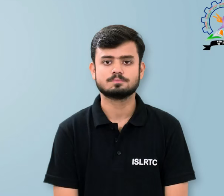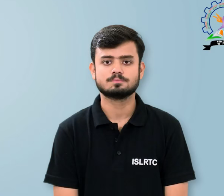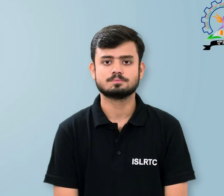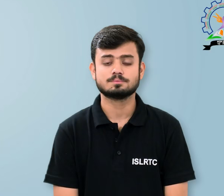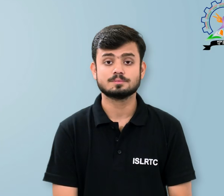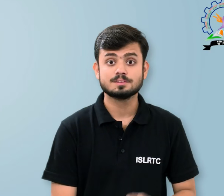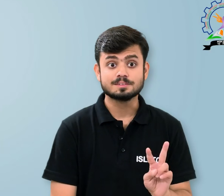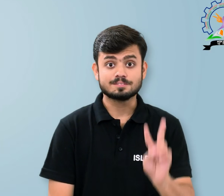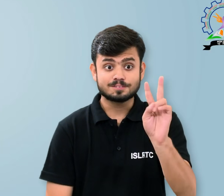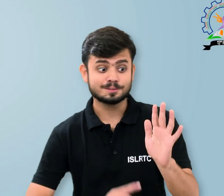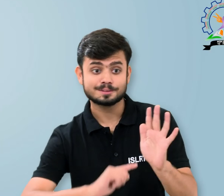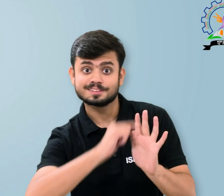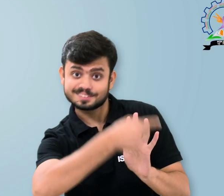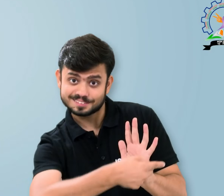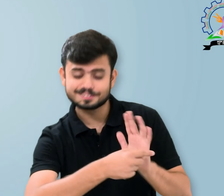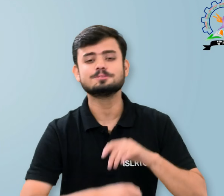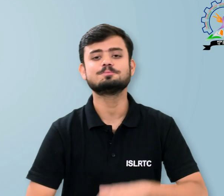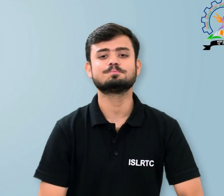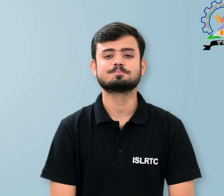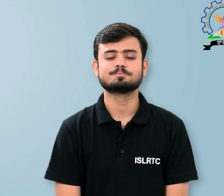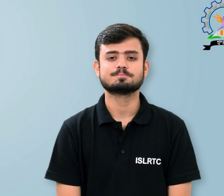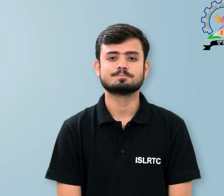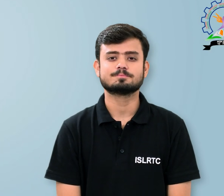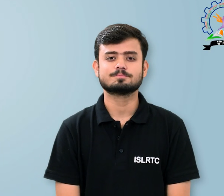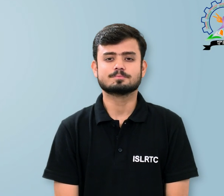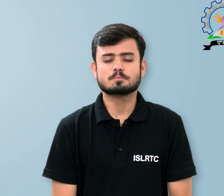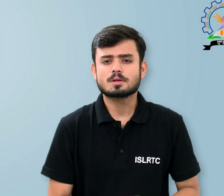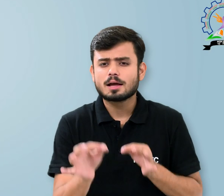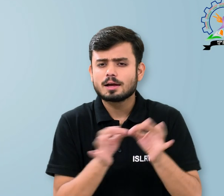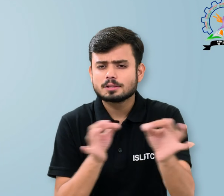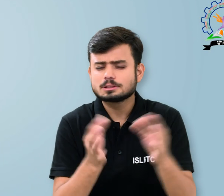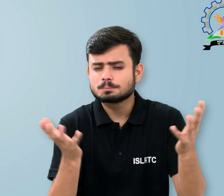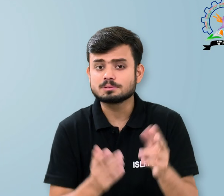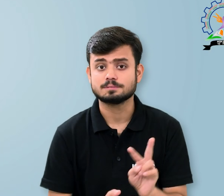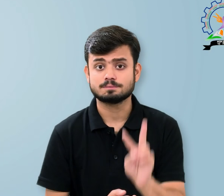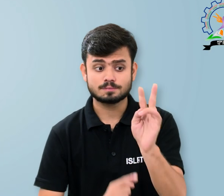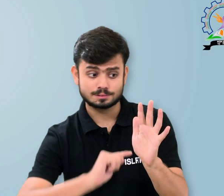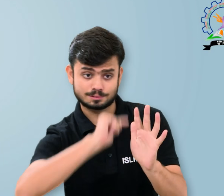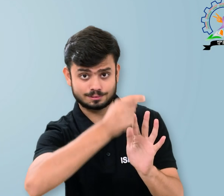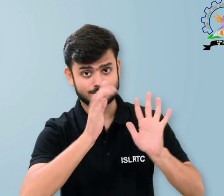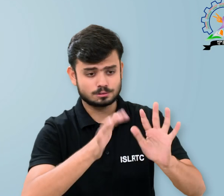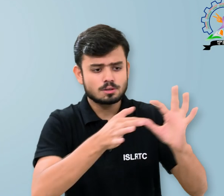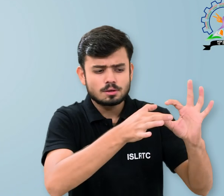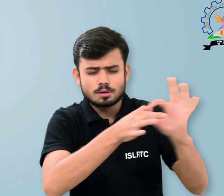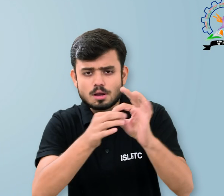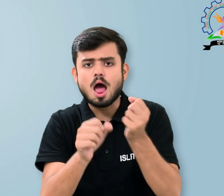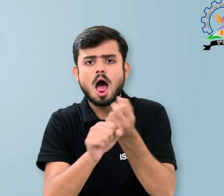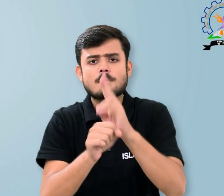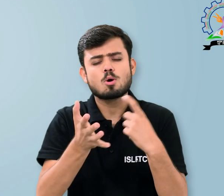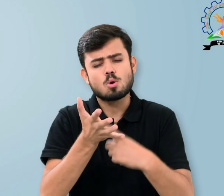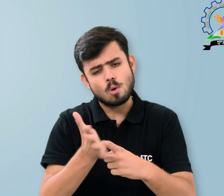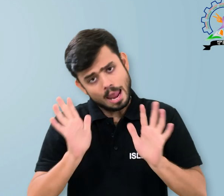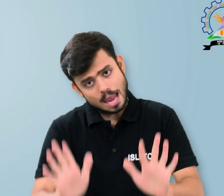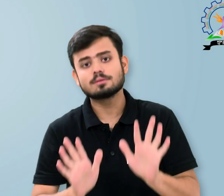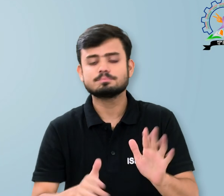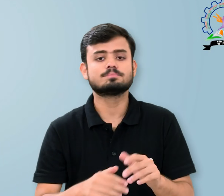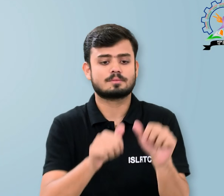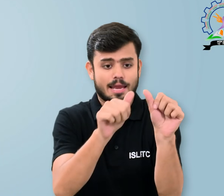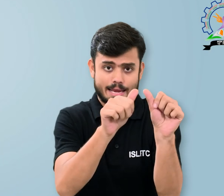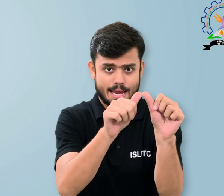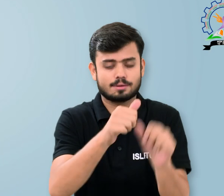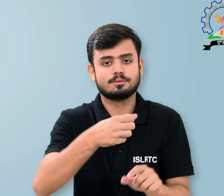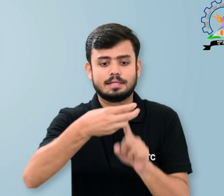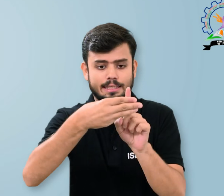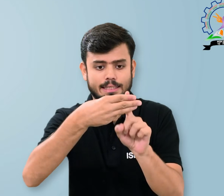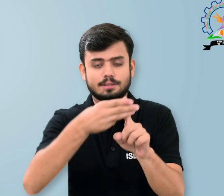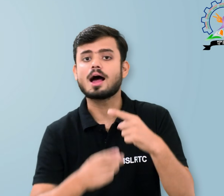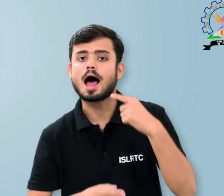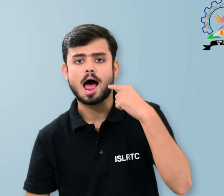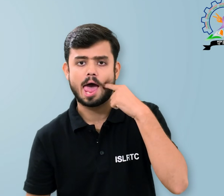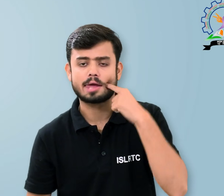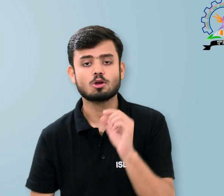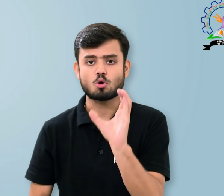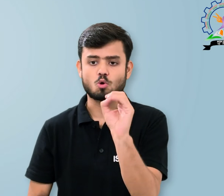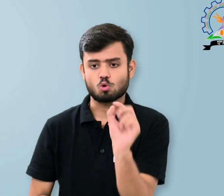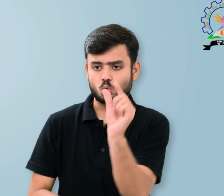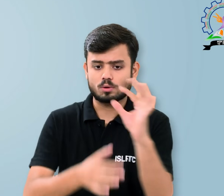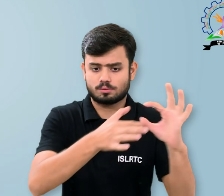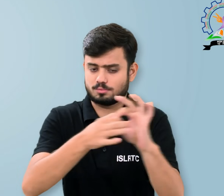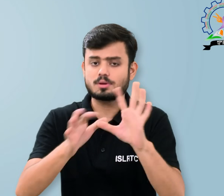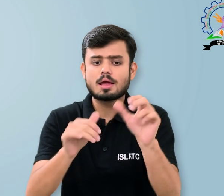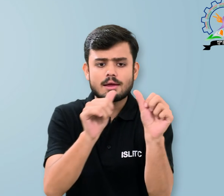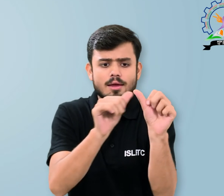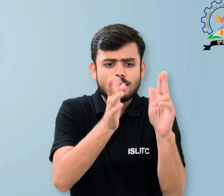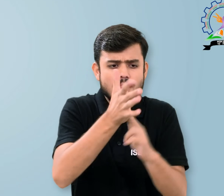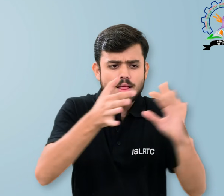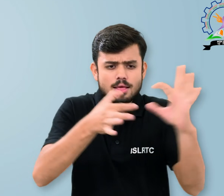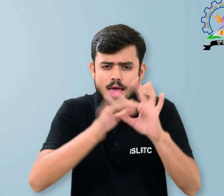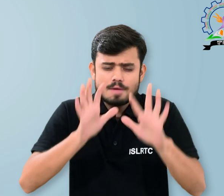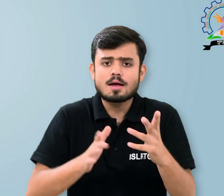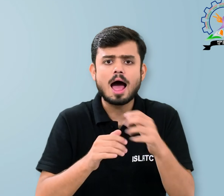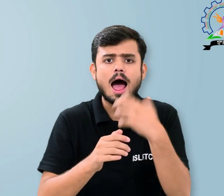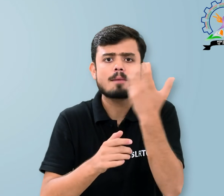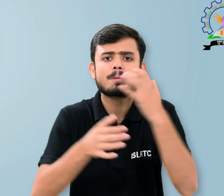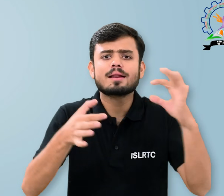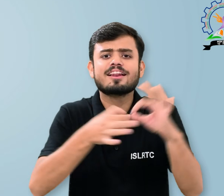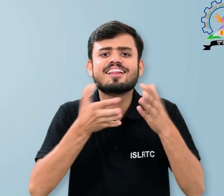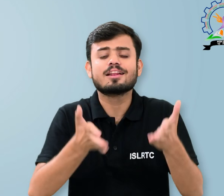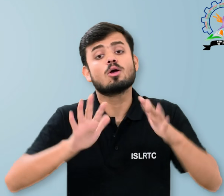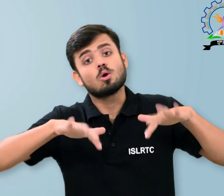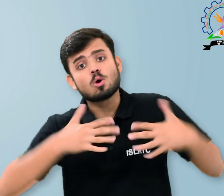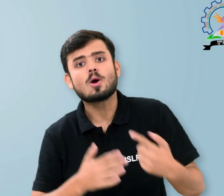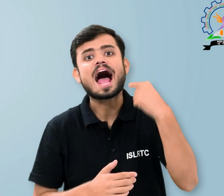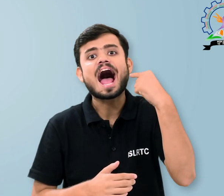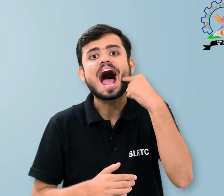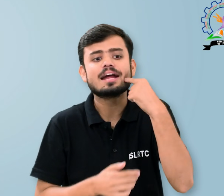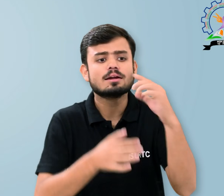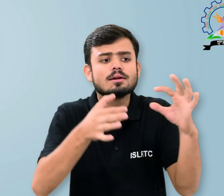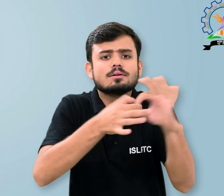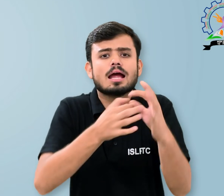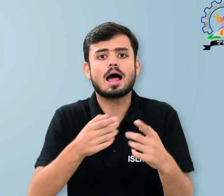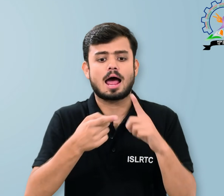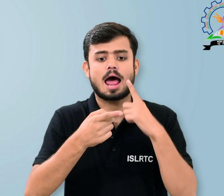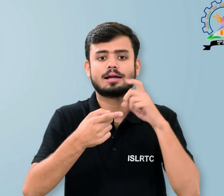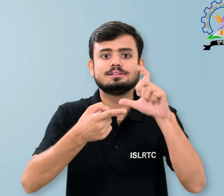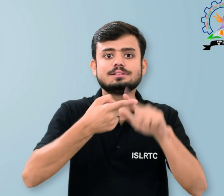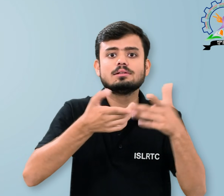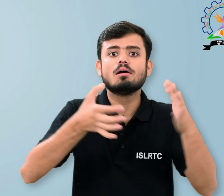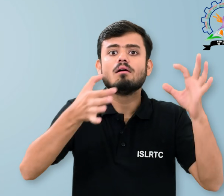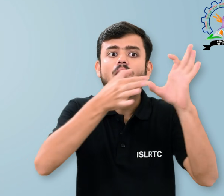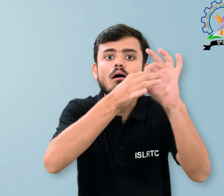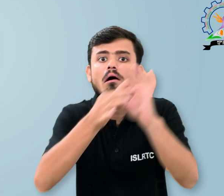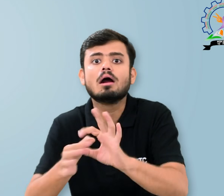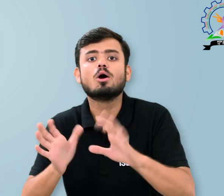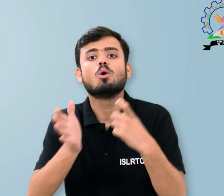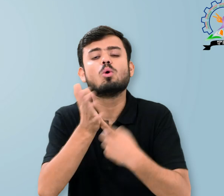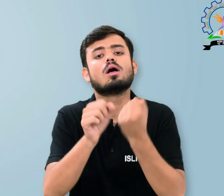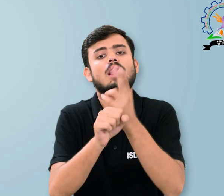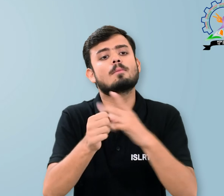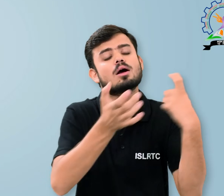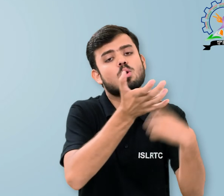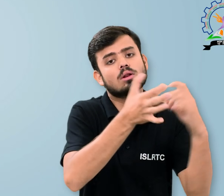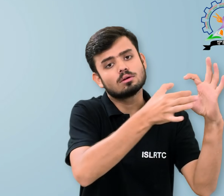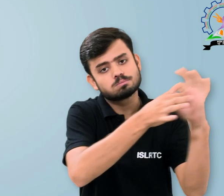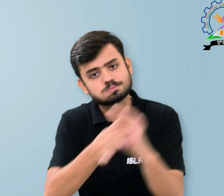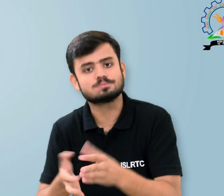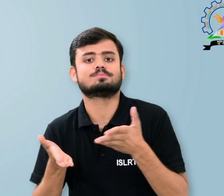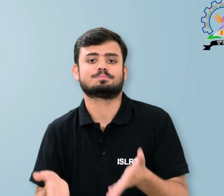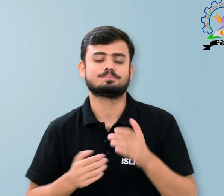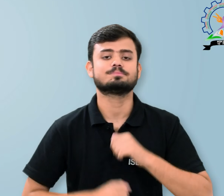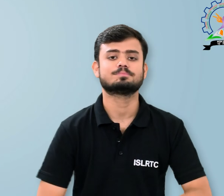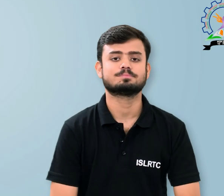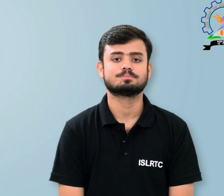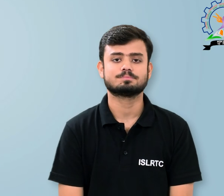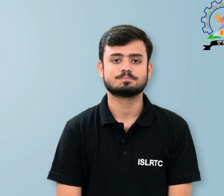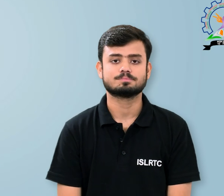Vowel A speech sound. There are five vowels in English : a,e,i,o,u. The vowels help understand and apply the rules of English grammar.